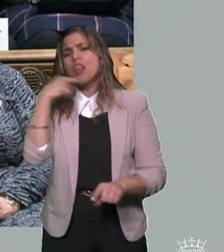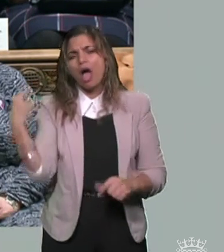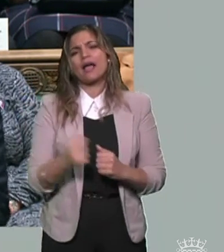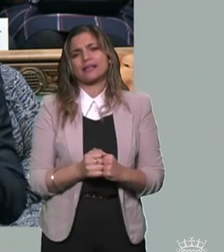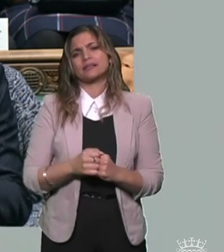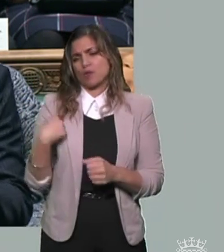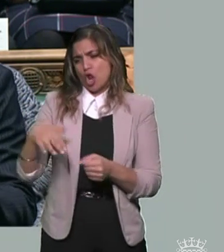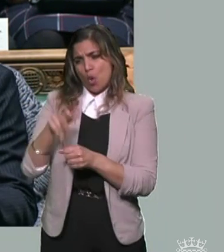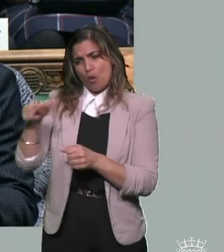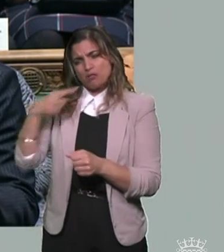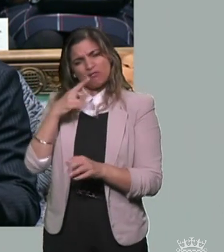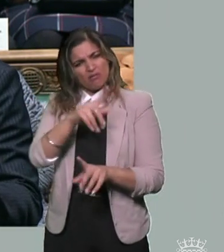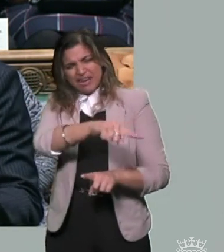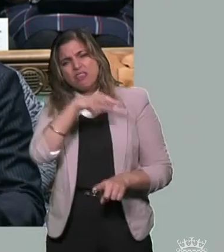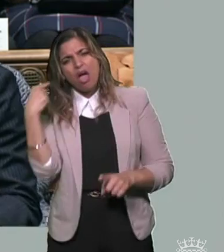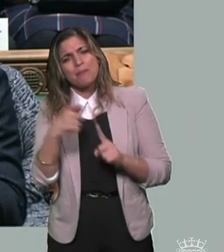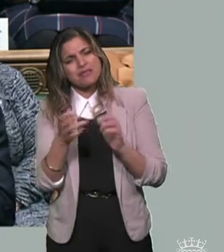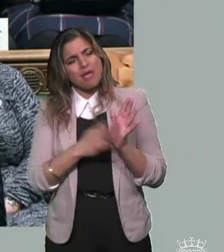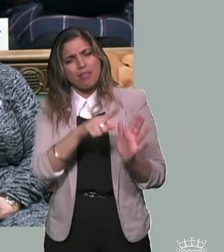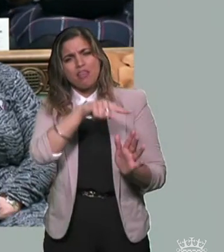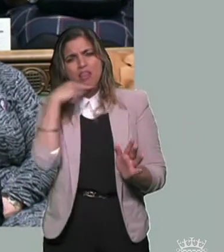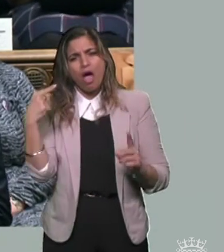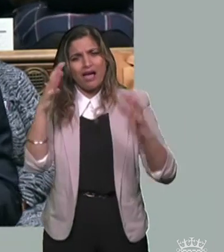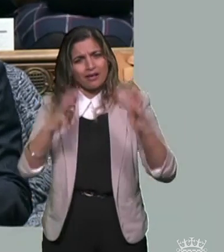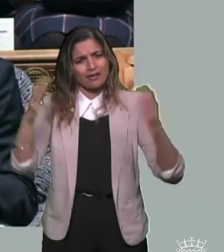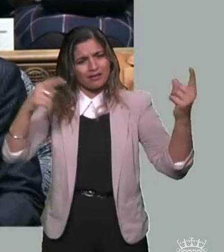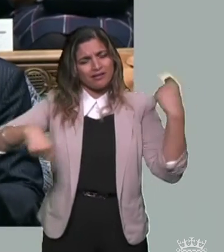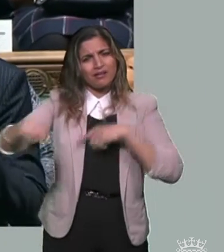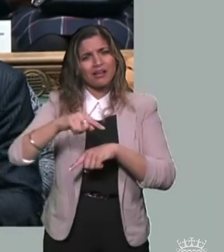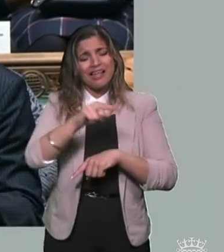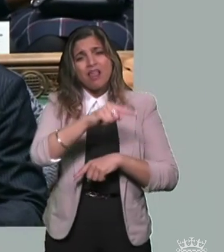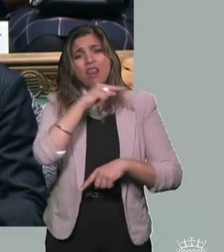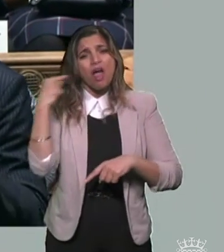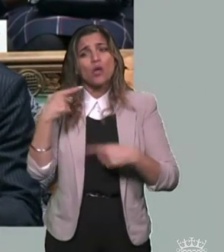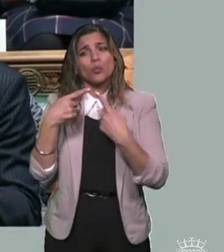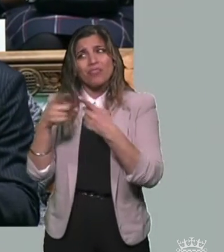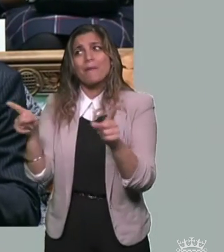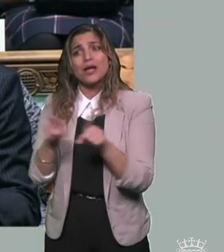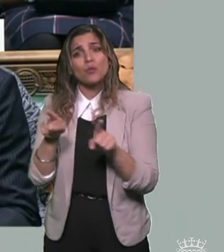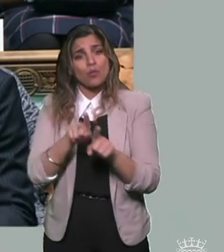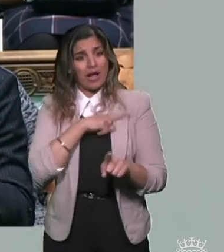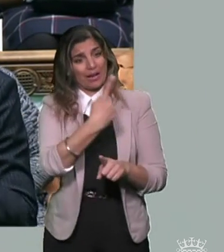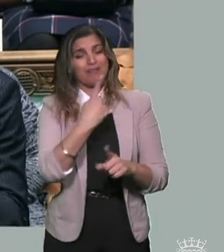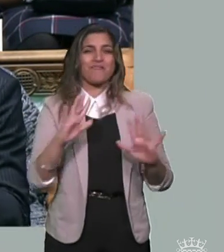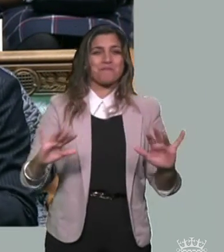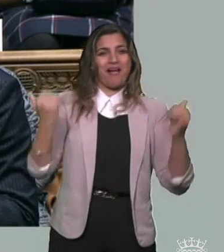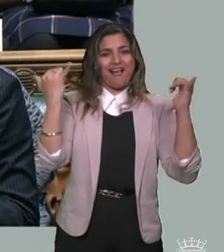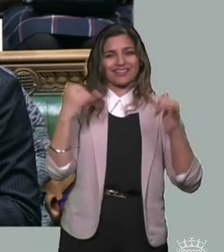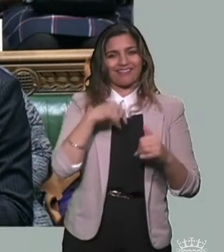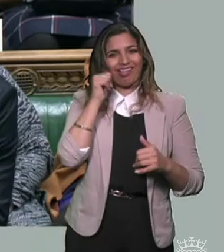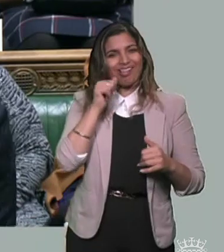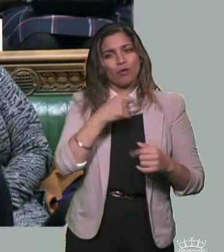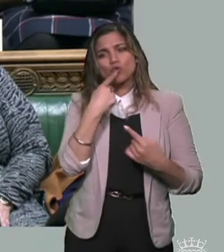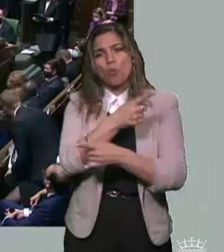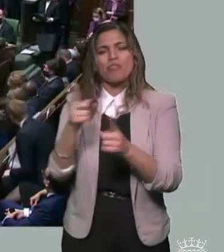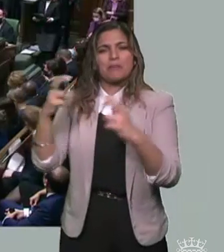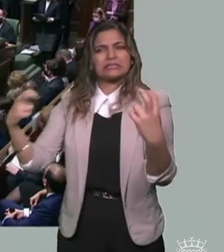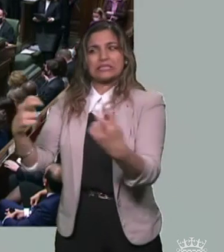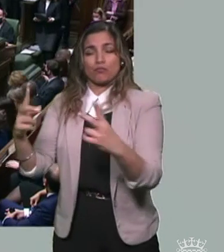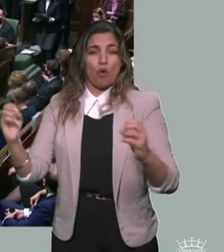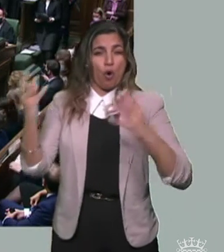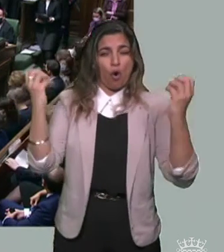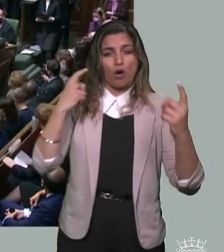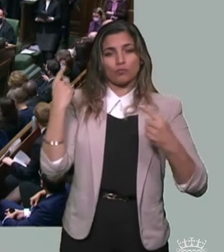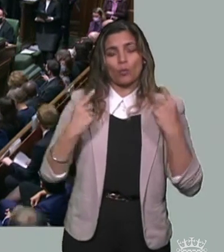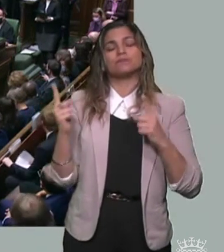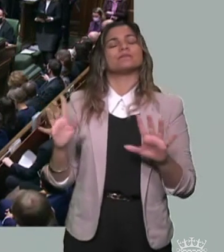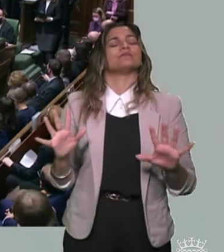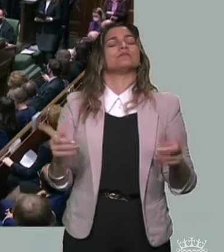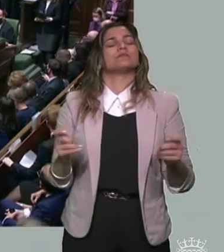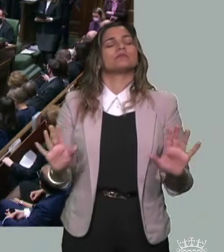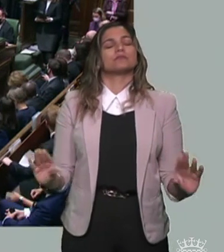My constituents think that he lied to this House and my constituents think he lied to them when he was partying and telling them all—